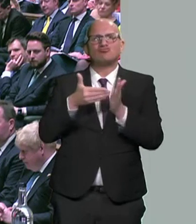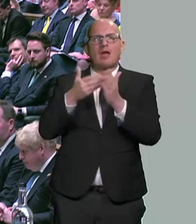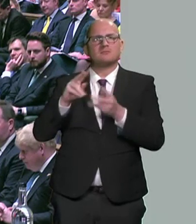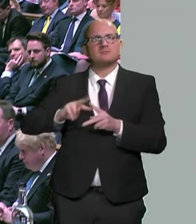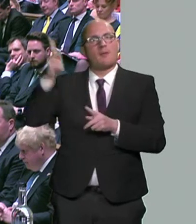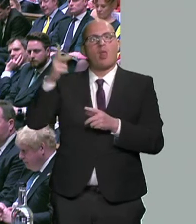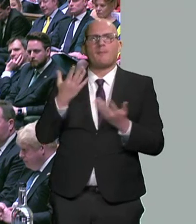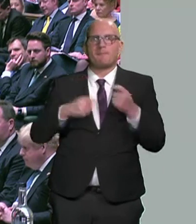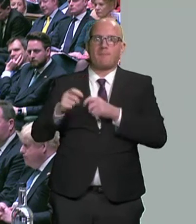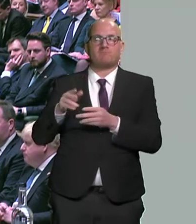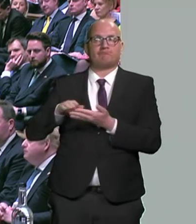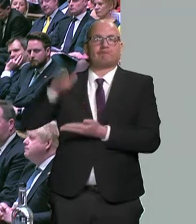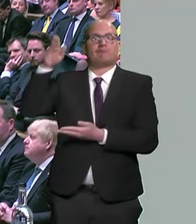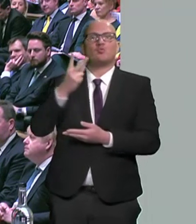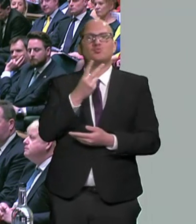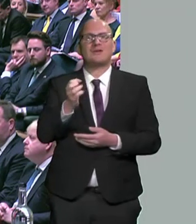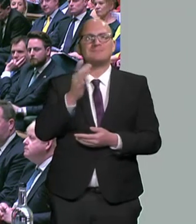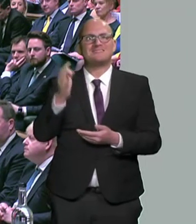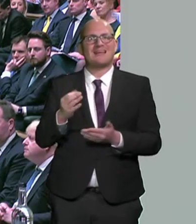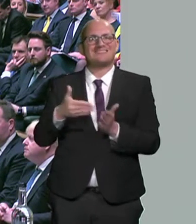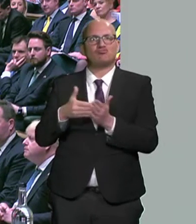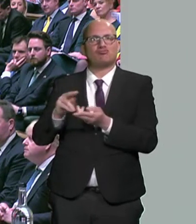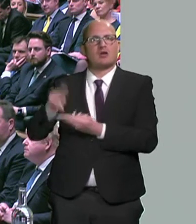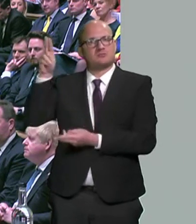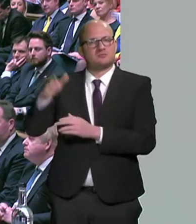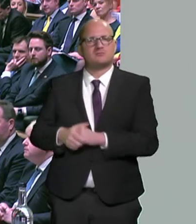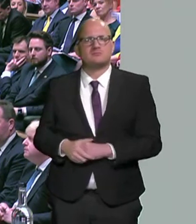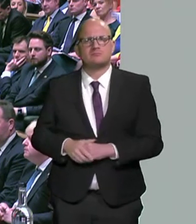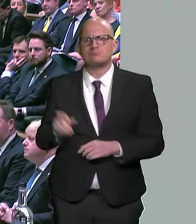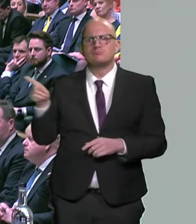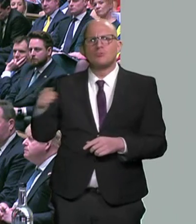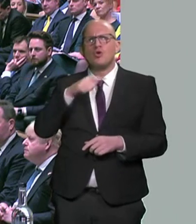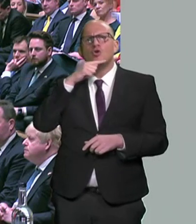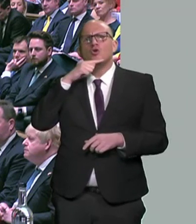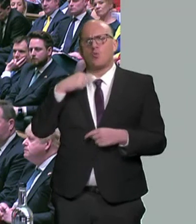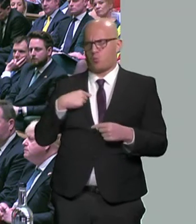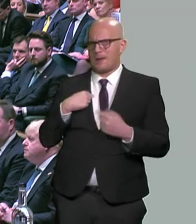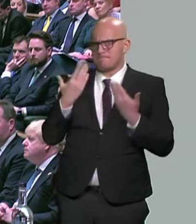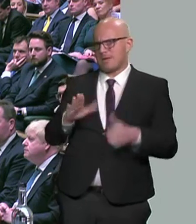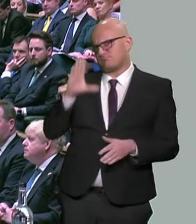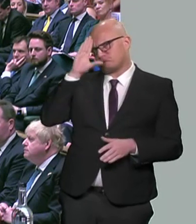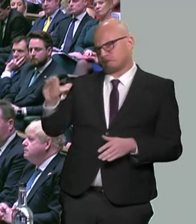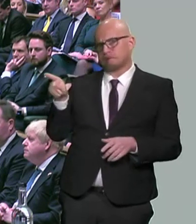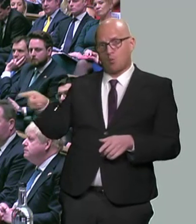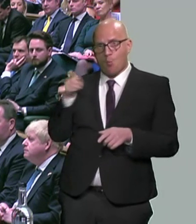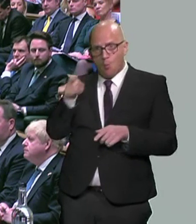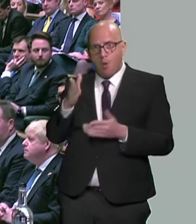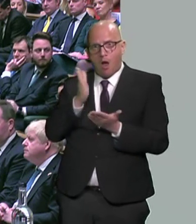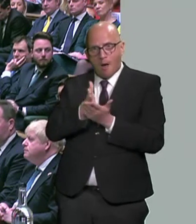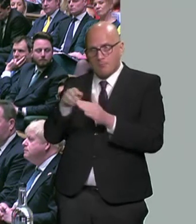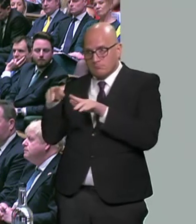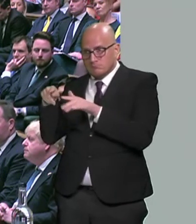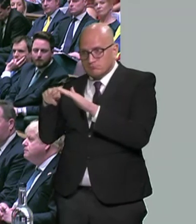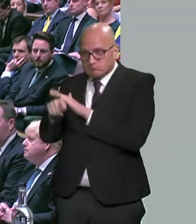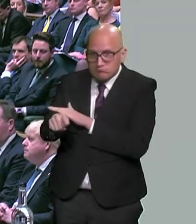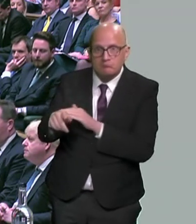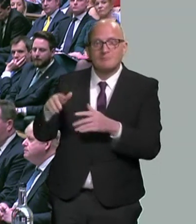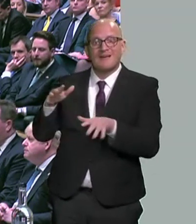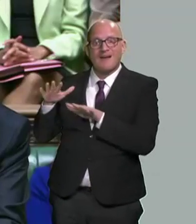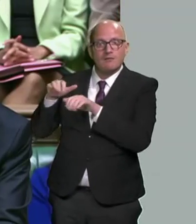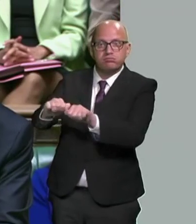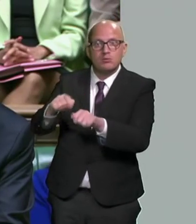We warned that an aggressive, unprovoked invasion would be met with severe economic costs, and it has.